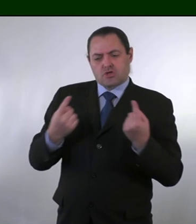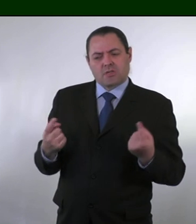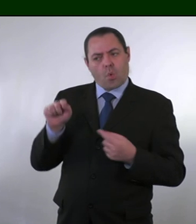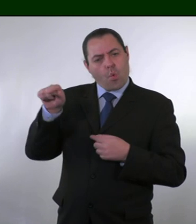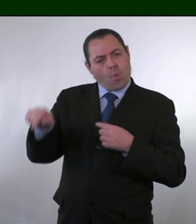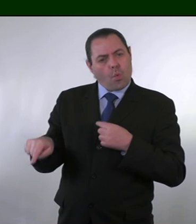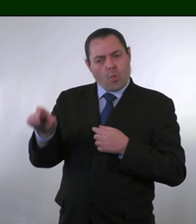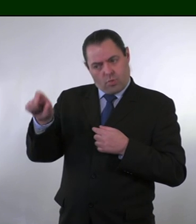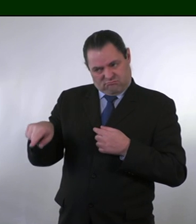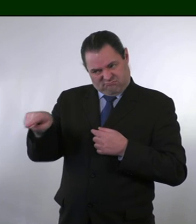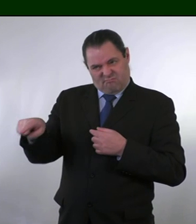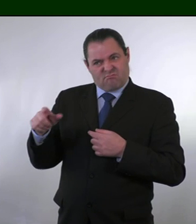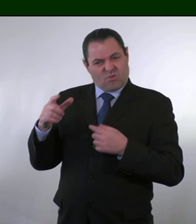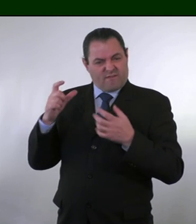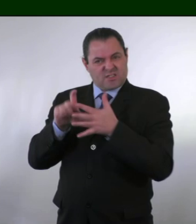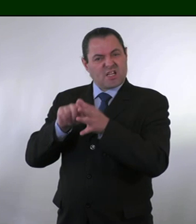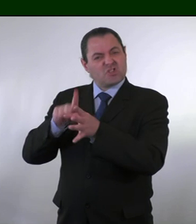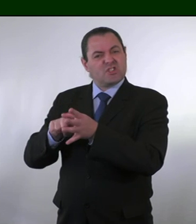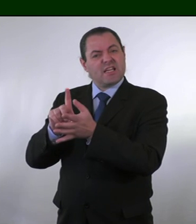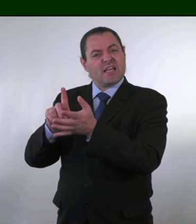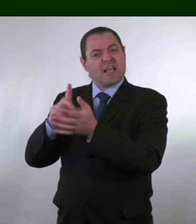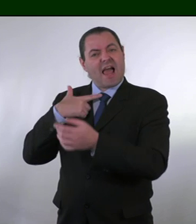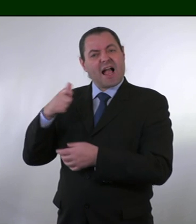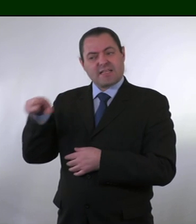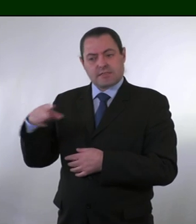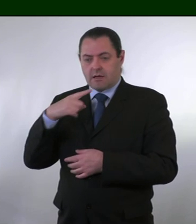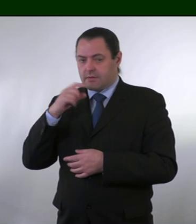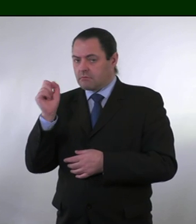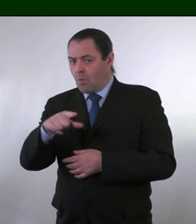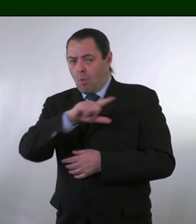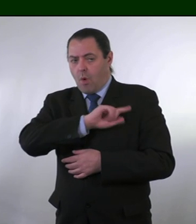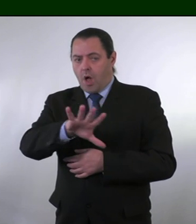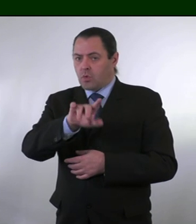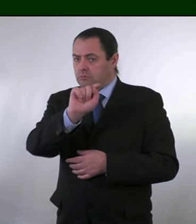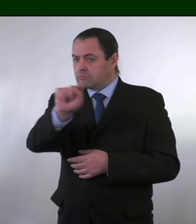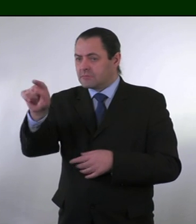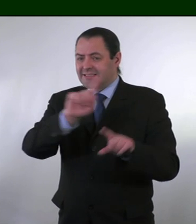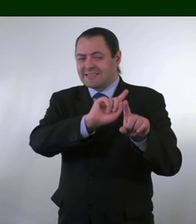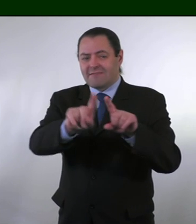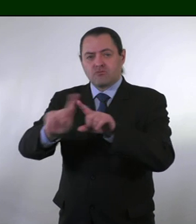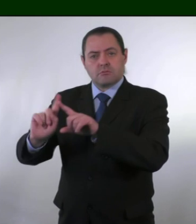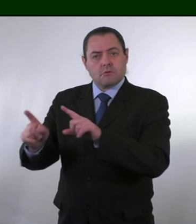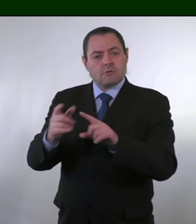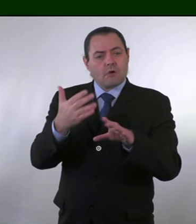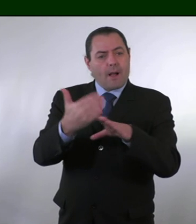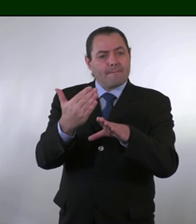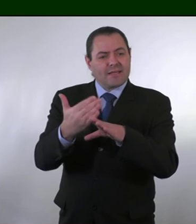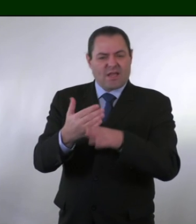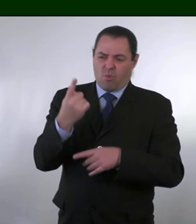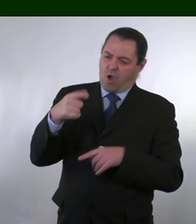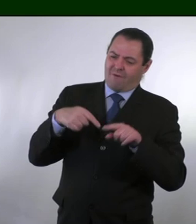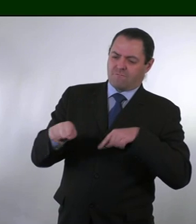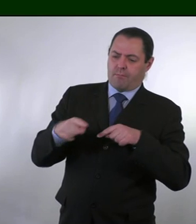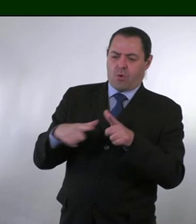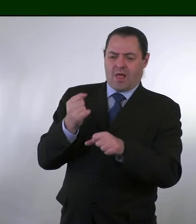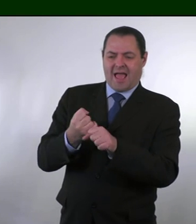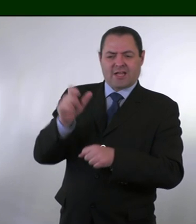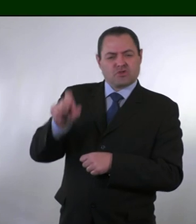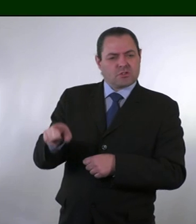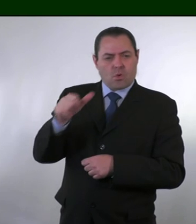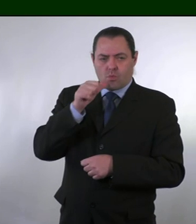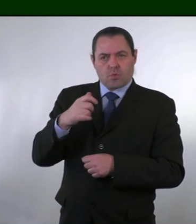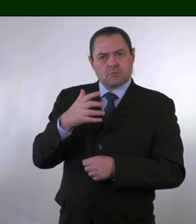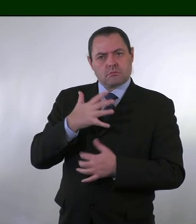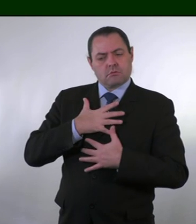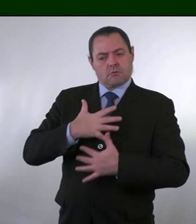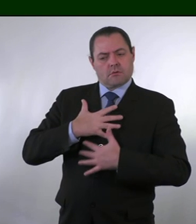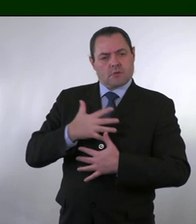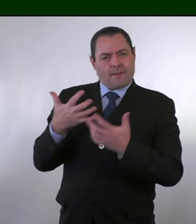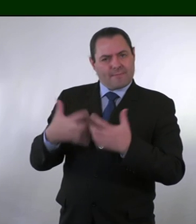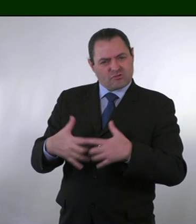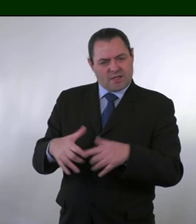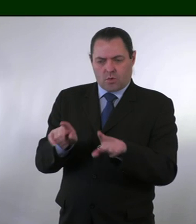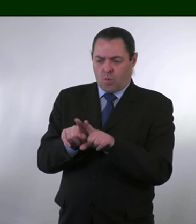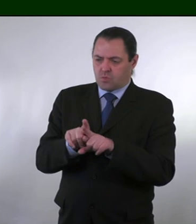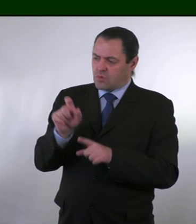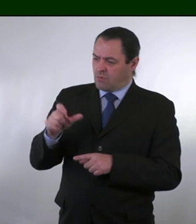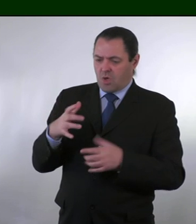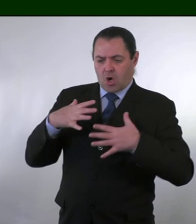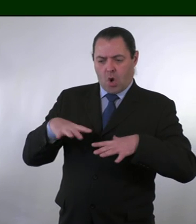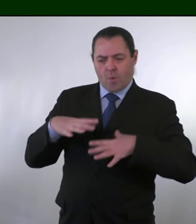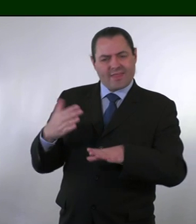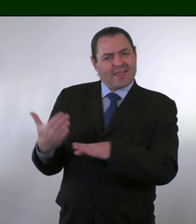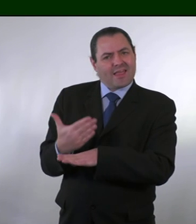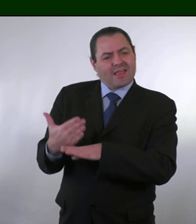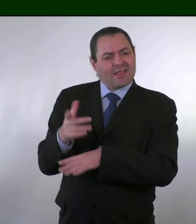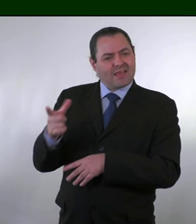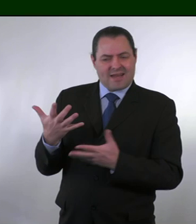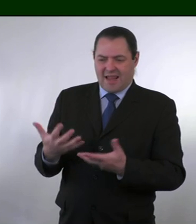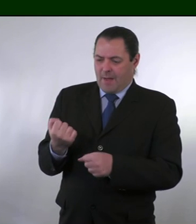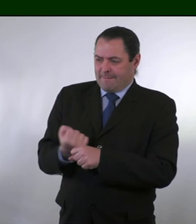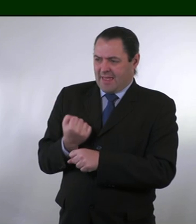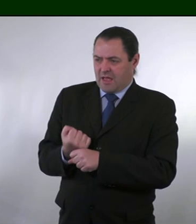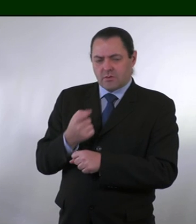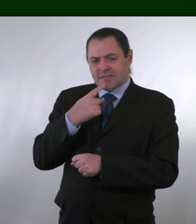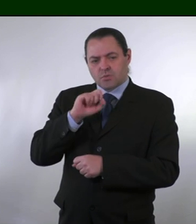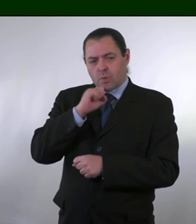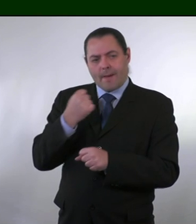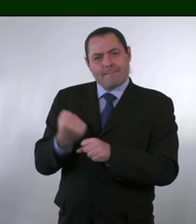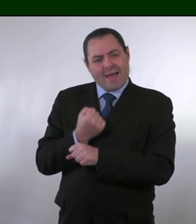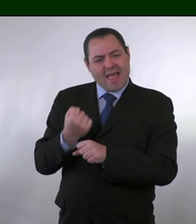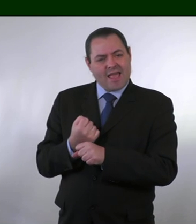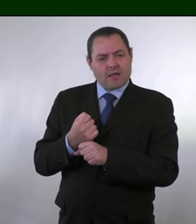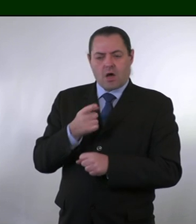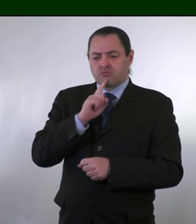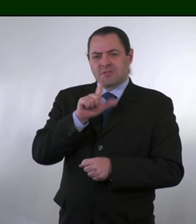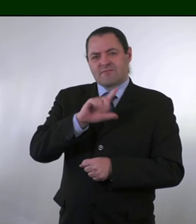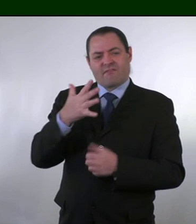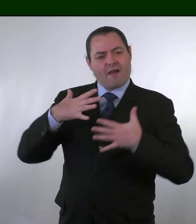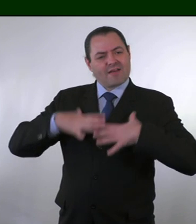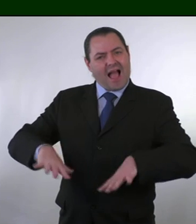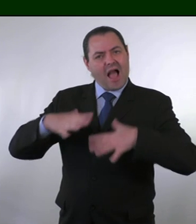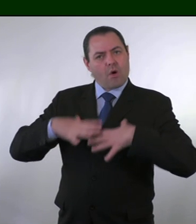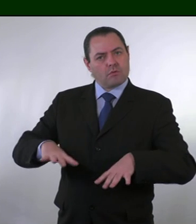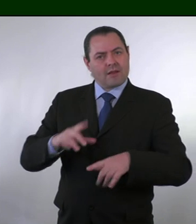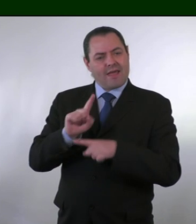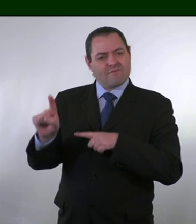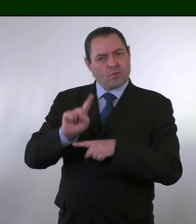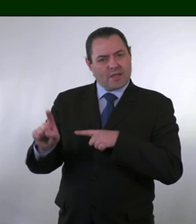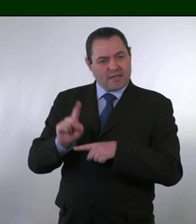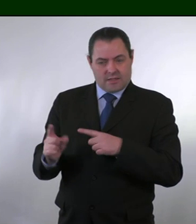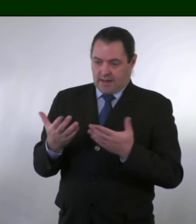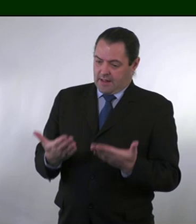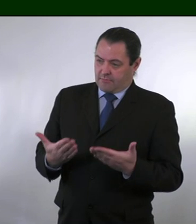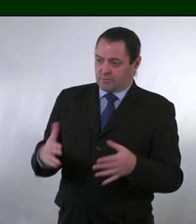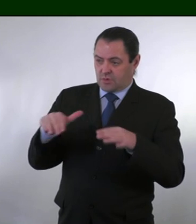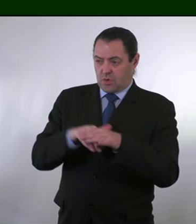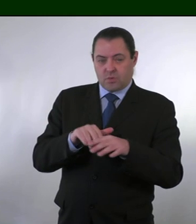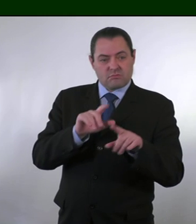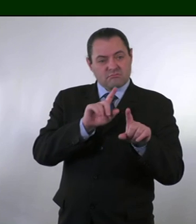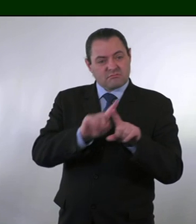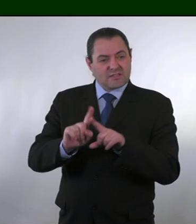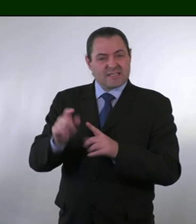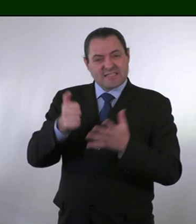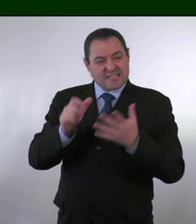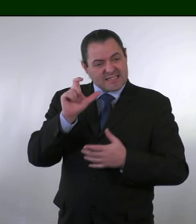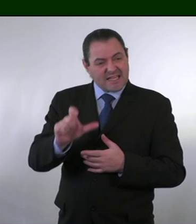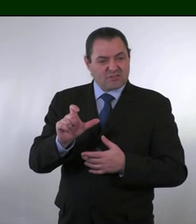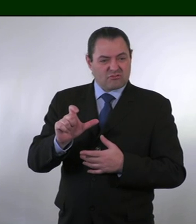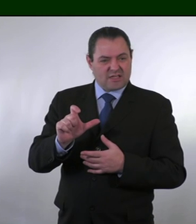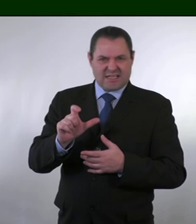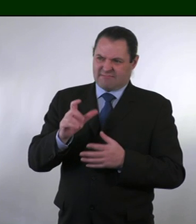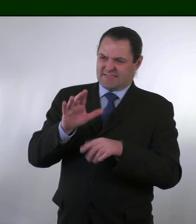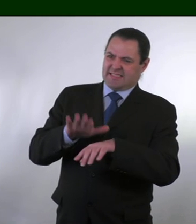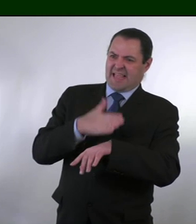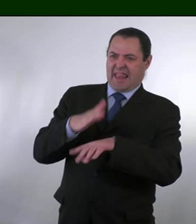Member for Leeds West , wrote to the Government, attacking us for failing to approach various companies, including a football agent who was apparently offering to supply ventilators and a historical clothing manufacturing company that offered to make 175 gowns per week and whose current range includes 16th century silk bodices.